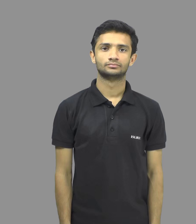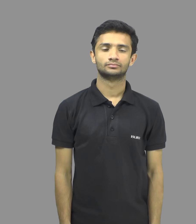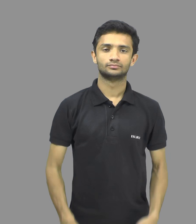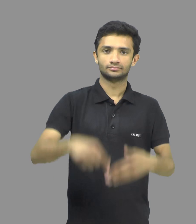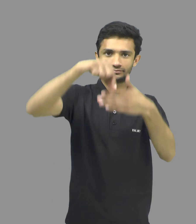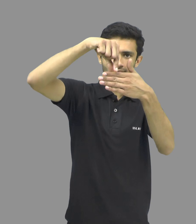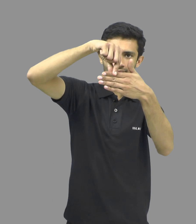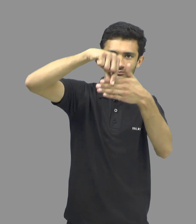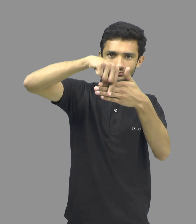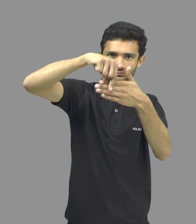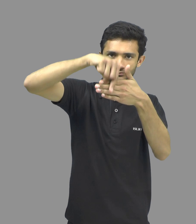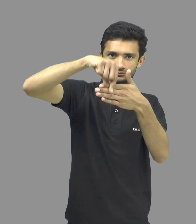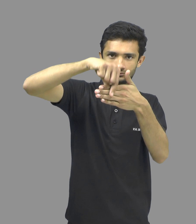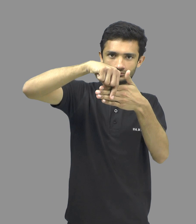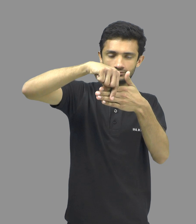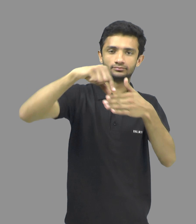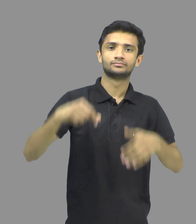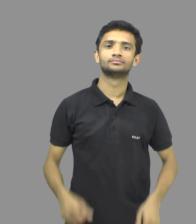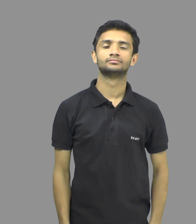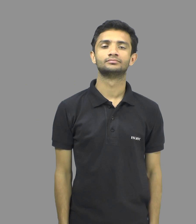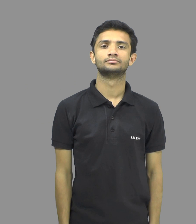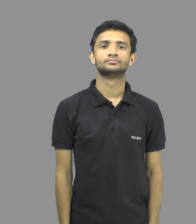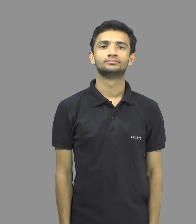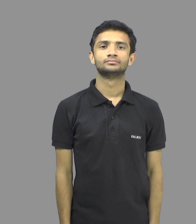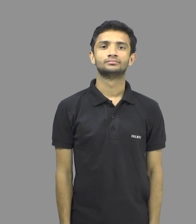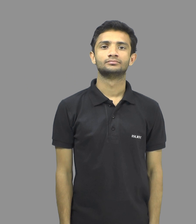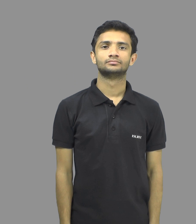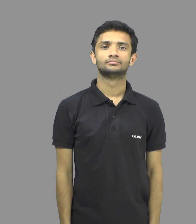Paper Clip